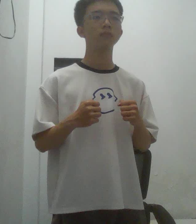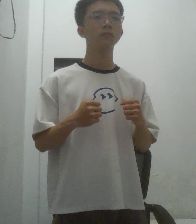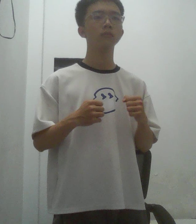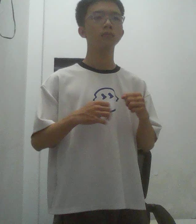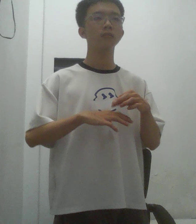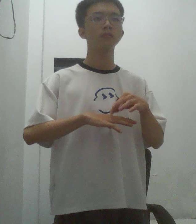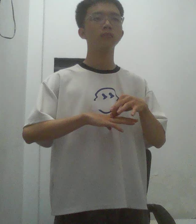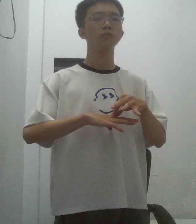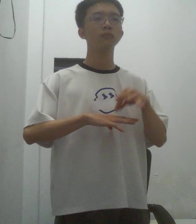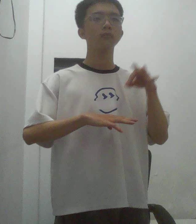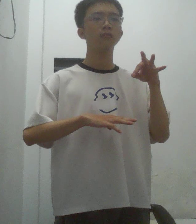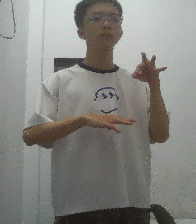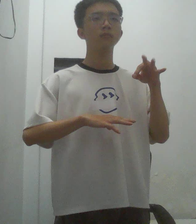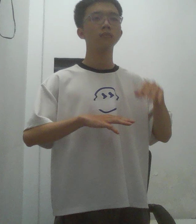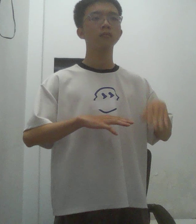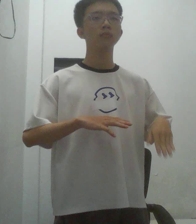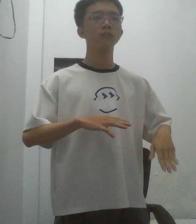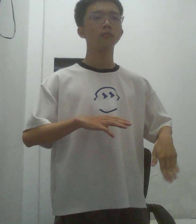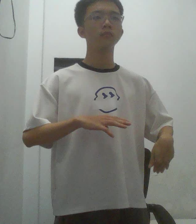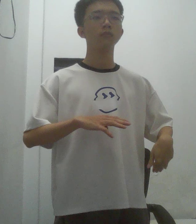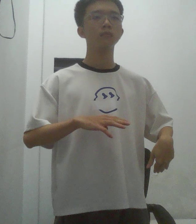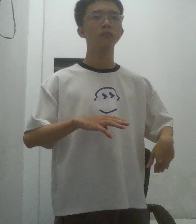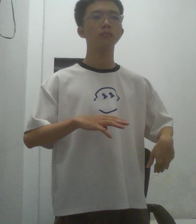tuan sau